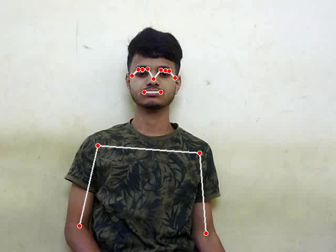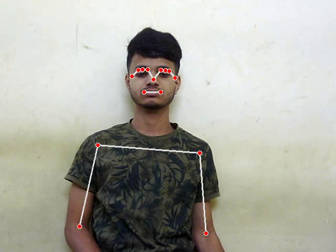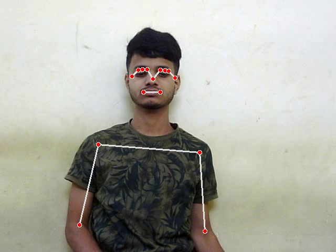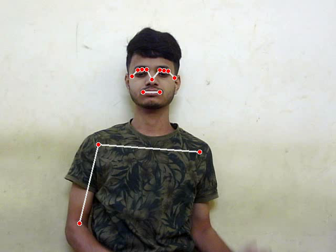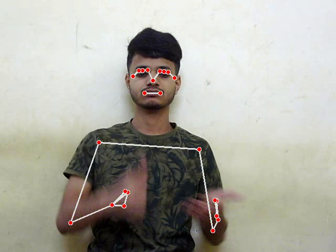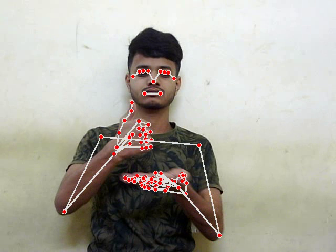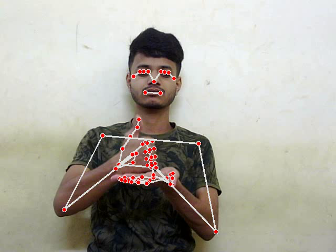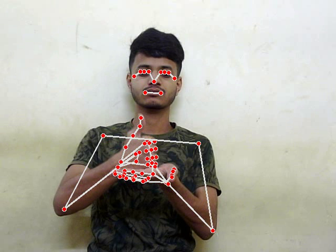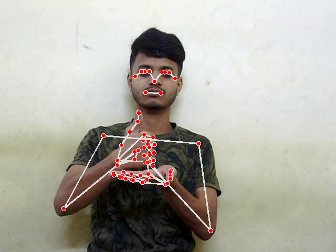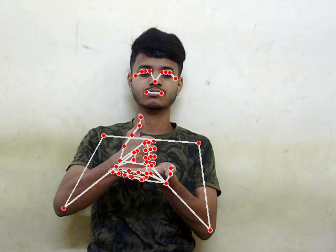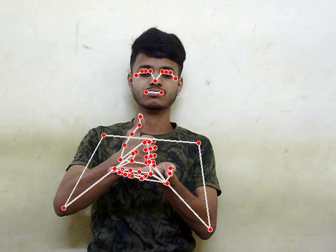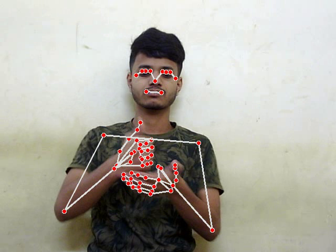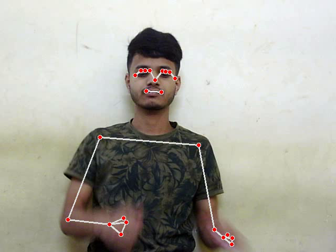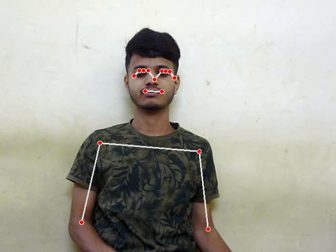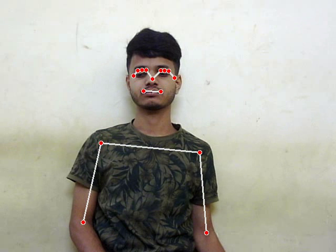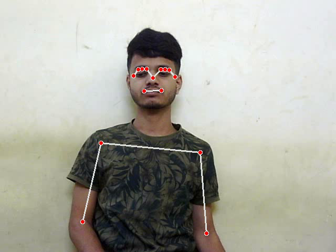help